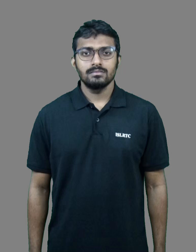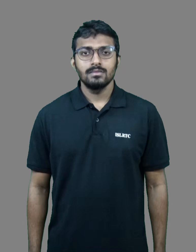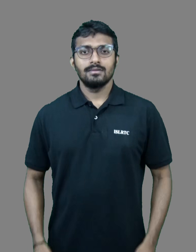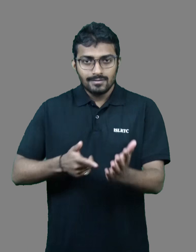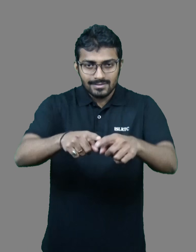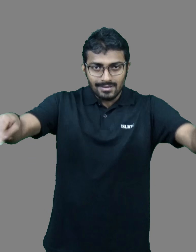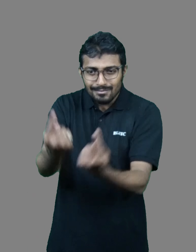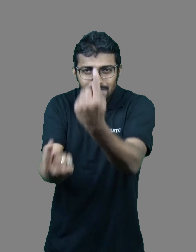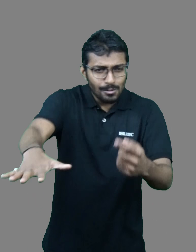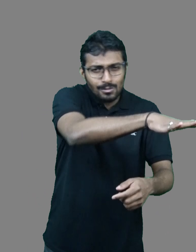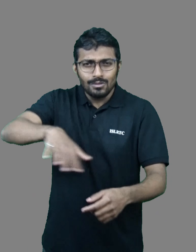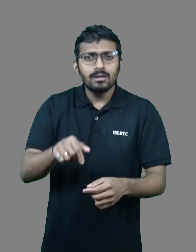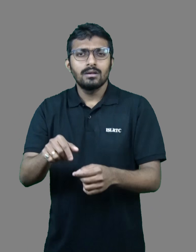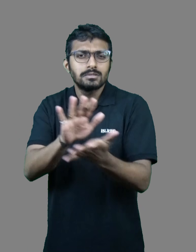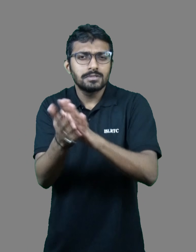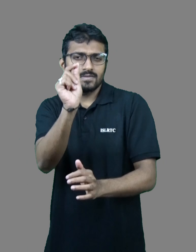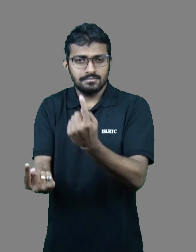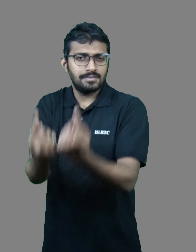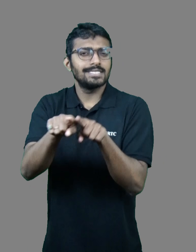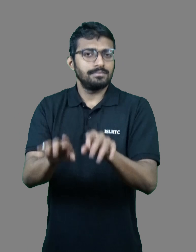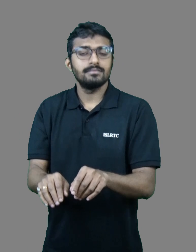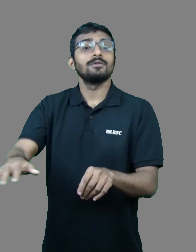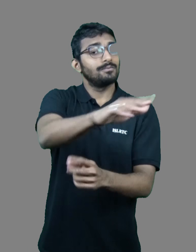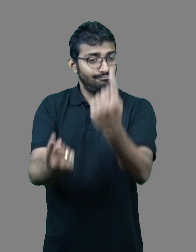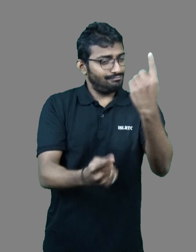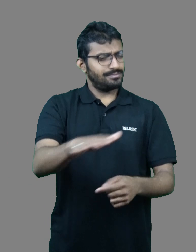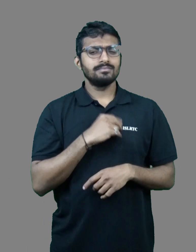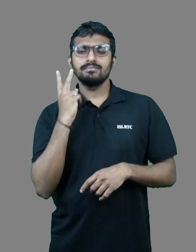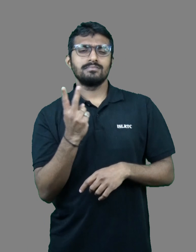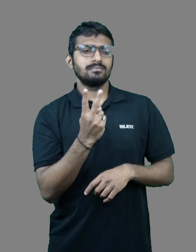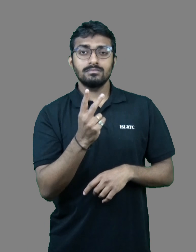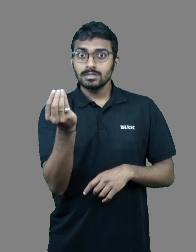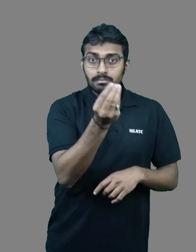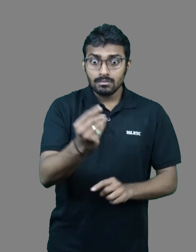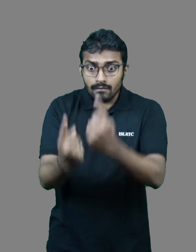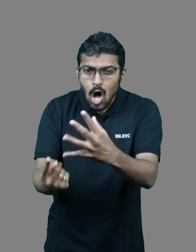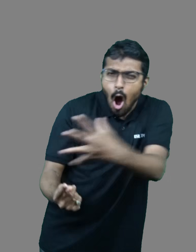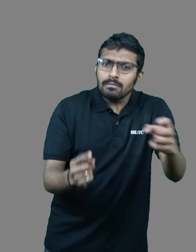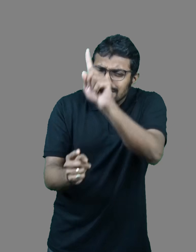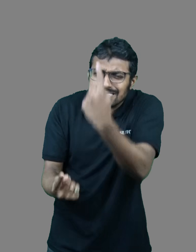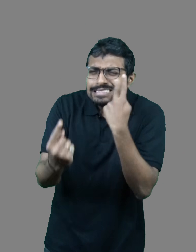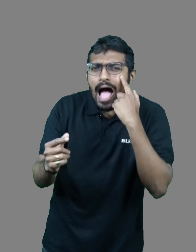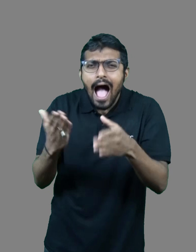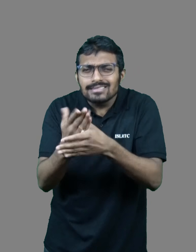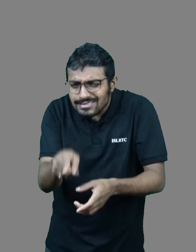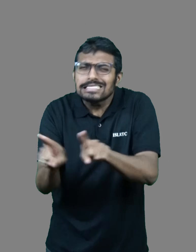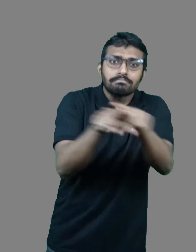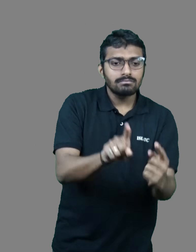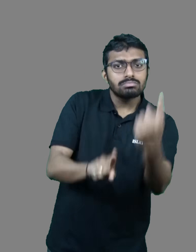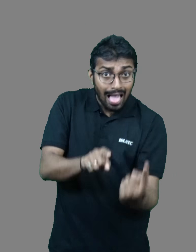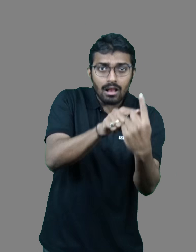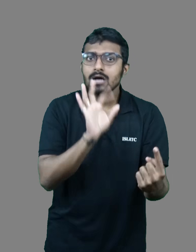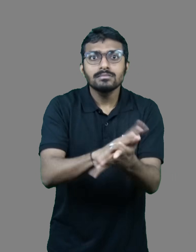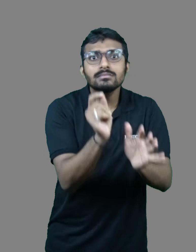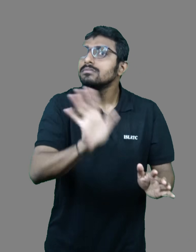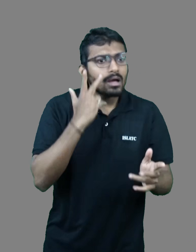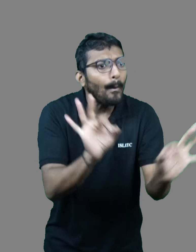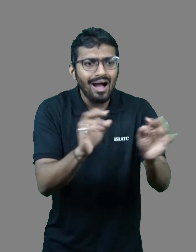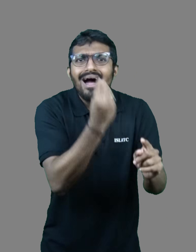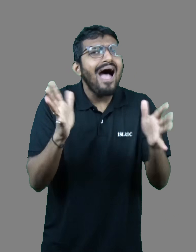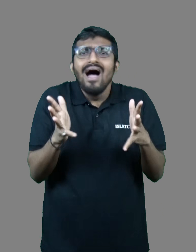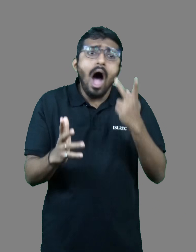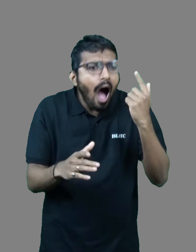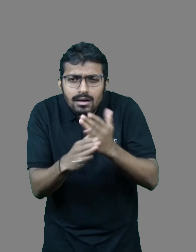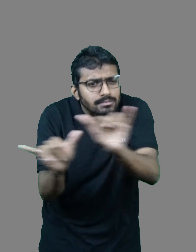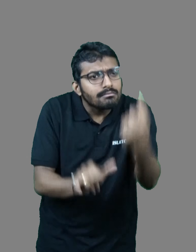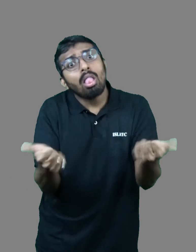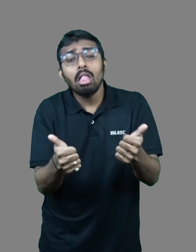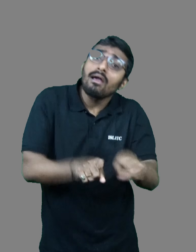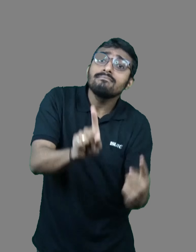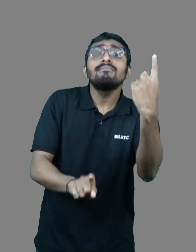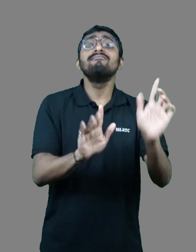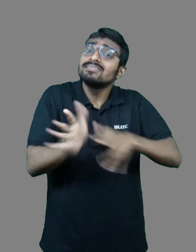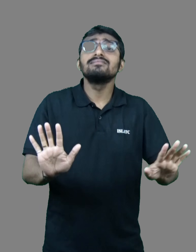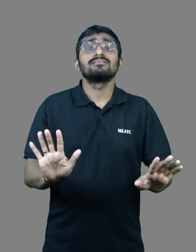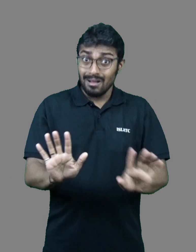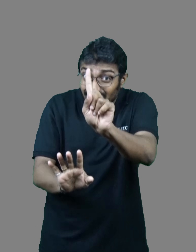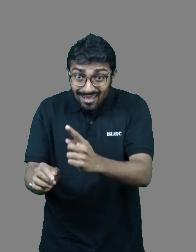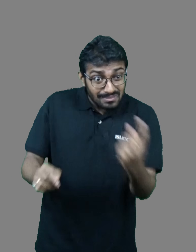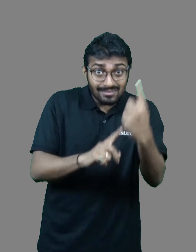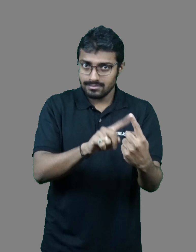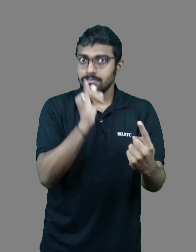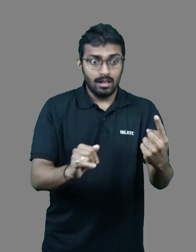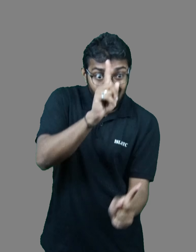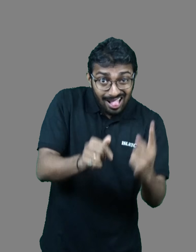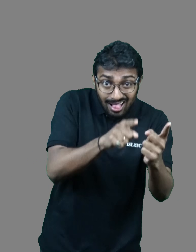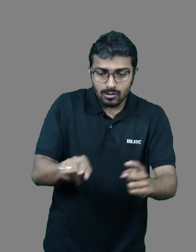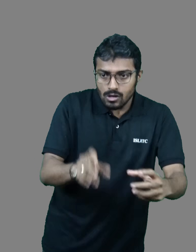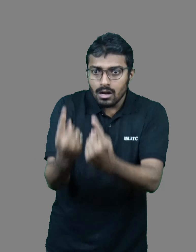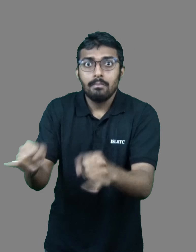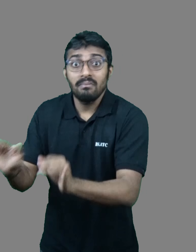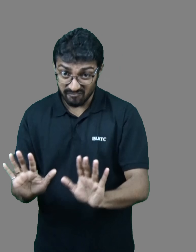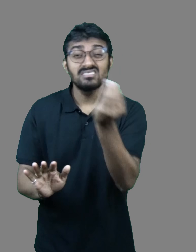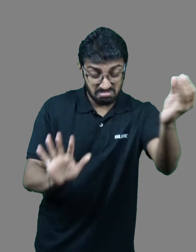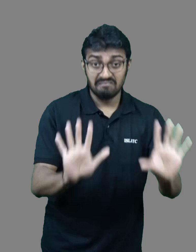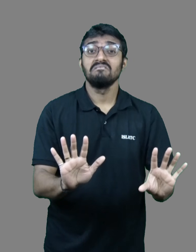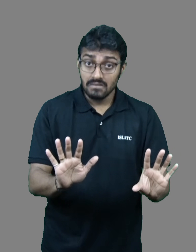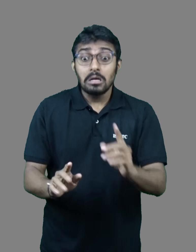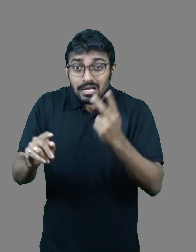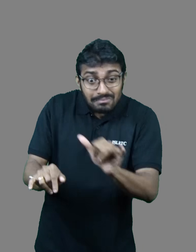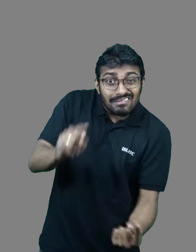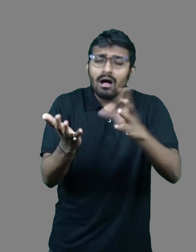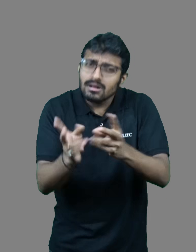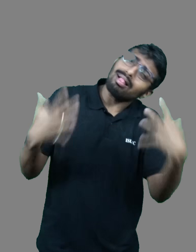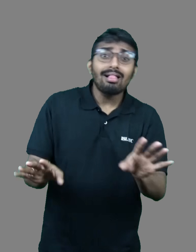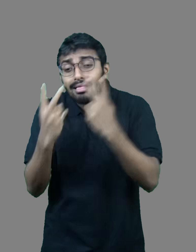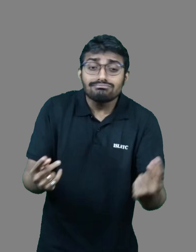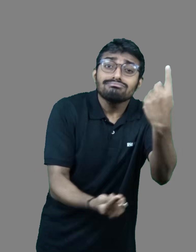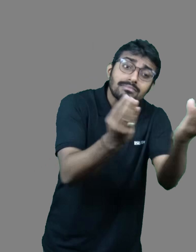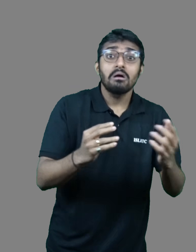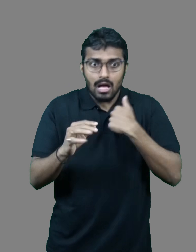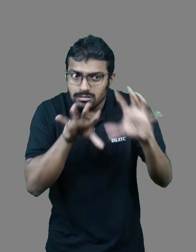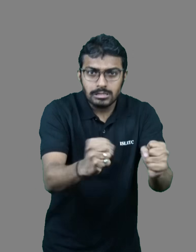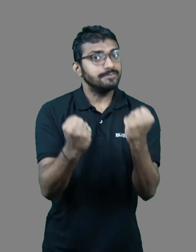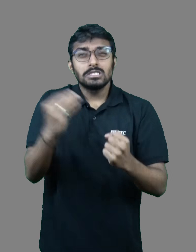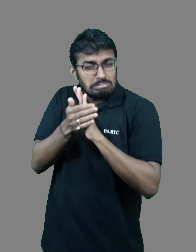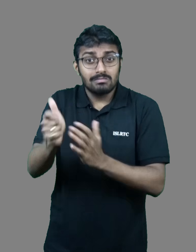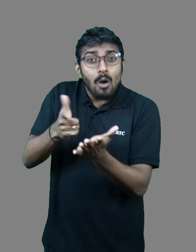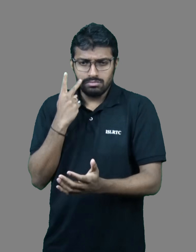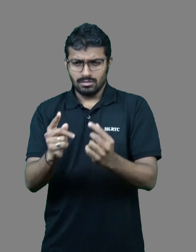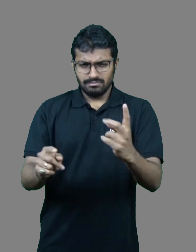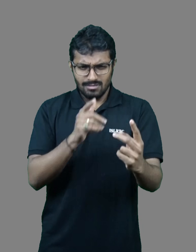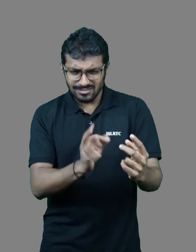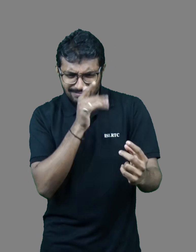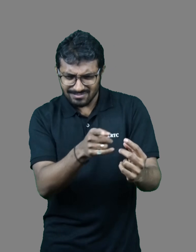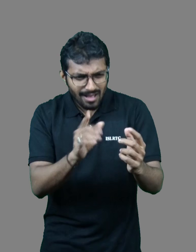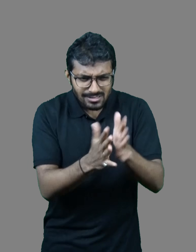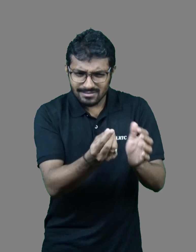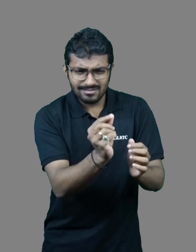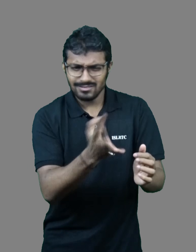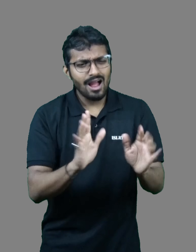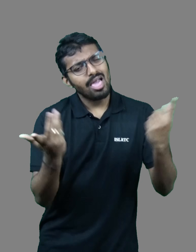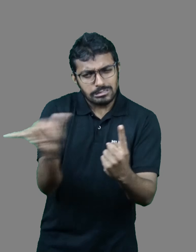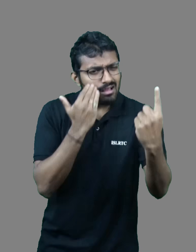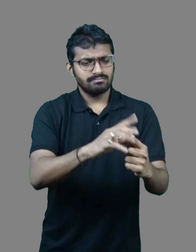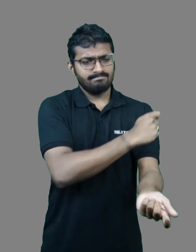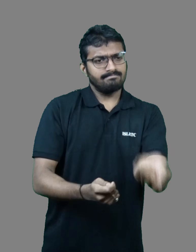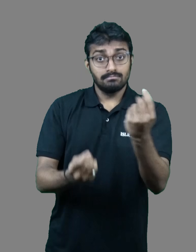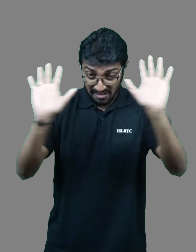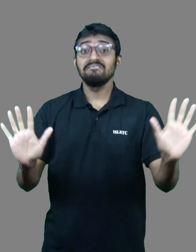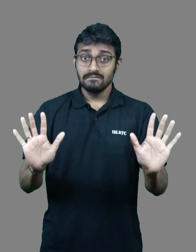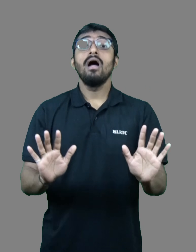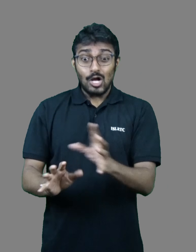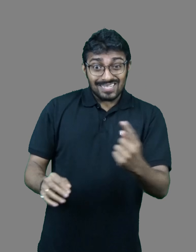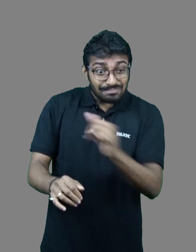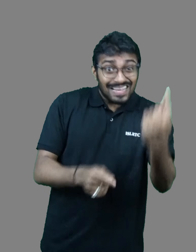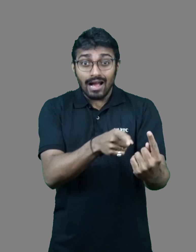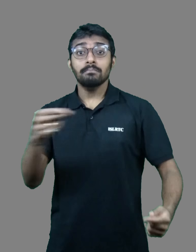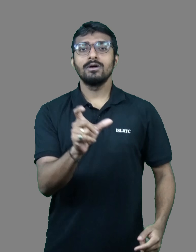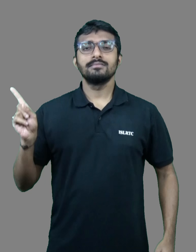Mimicry Weeds